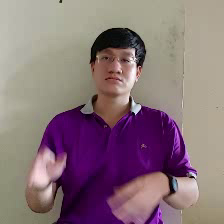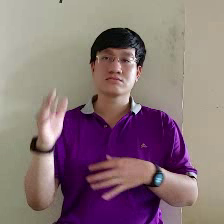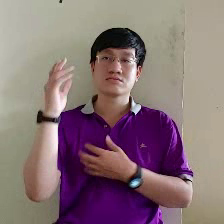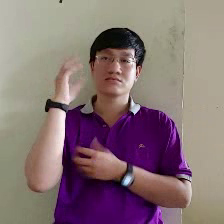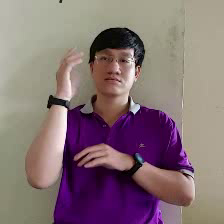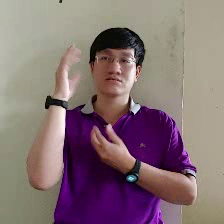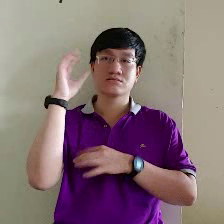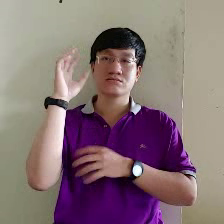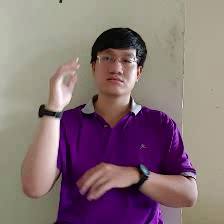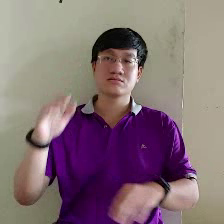Cho